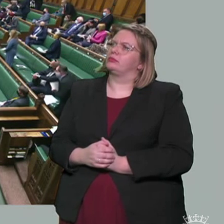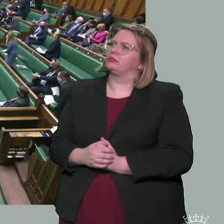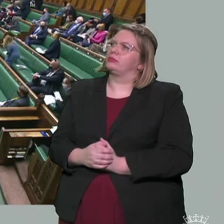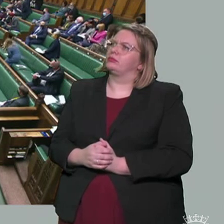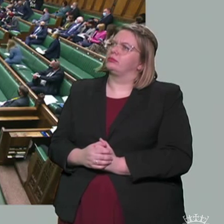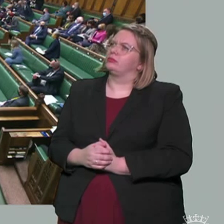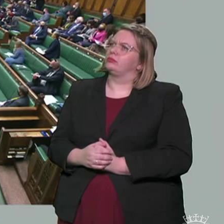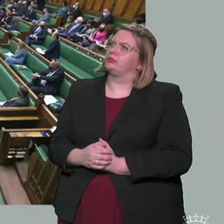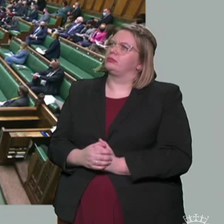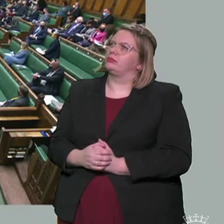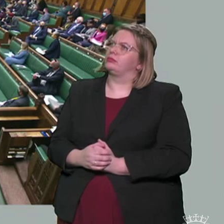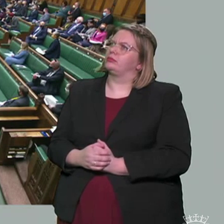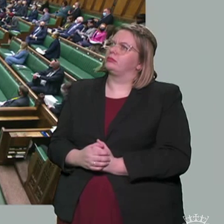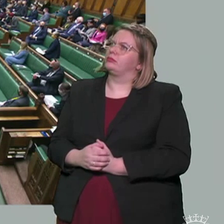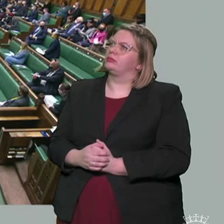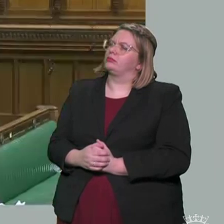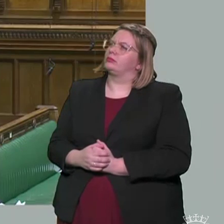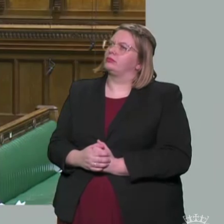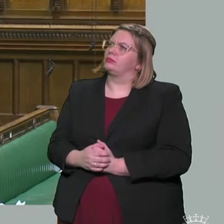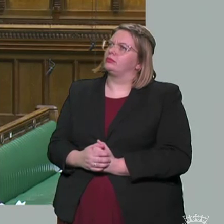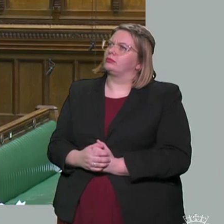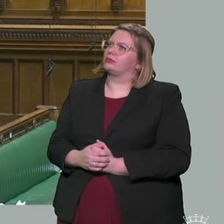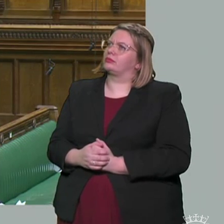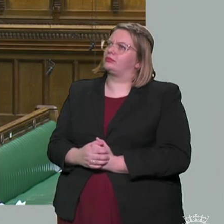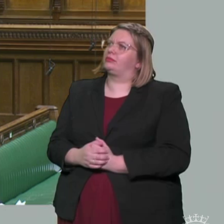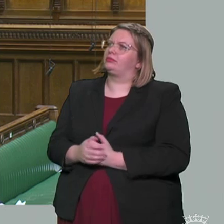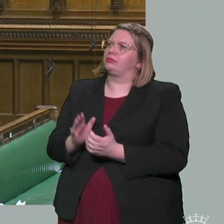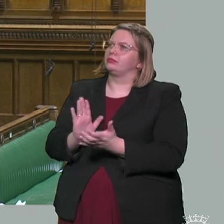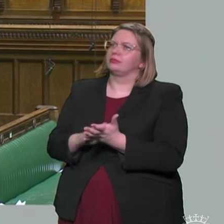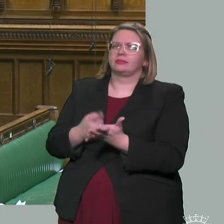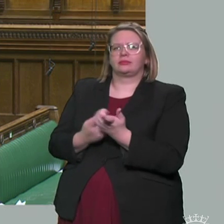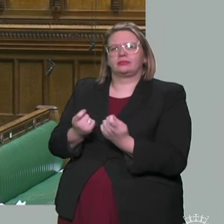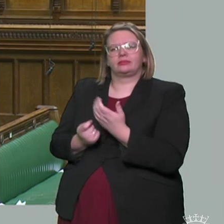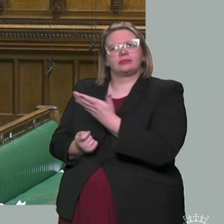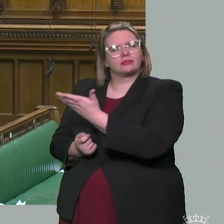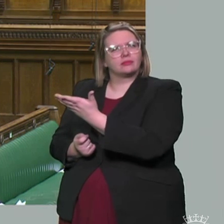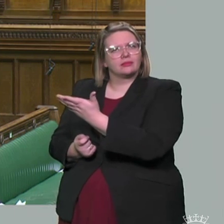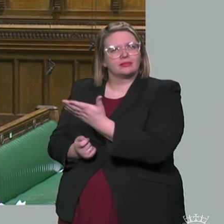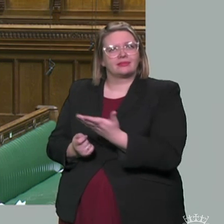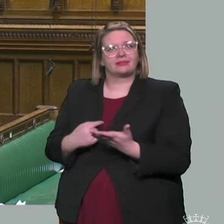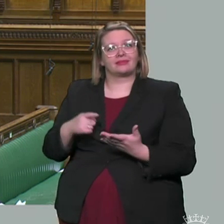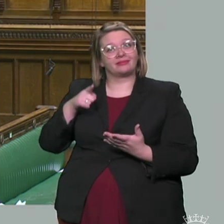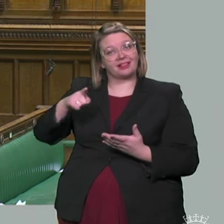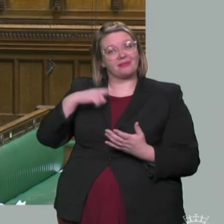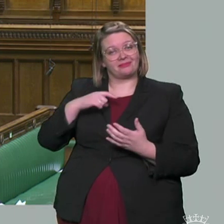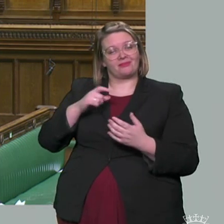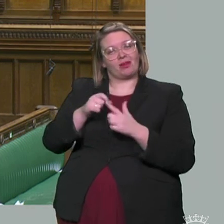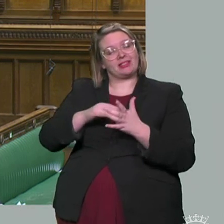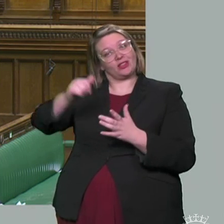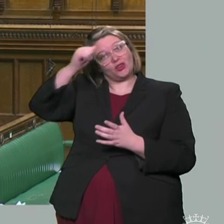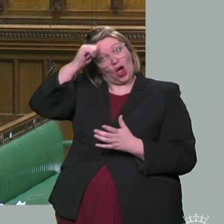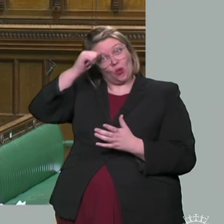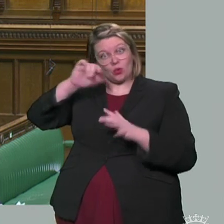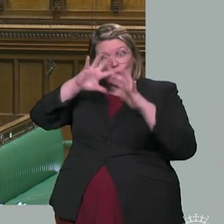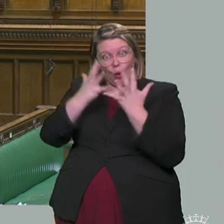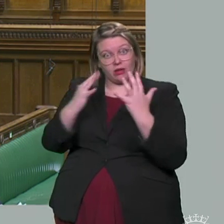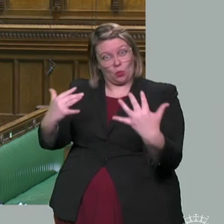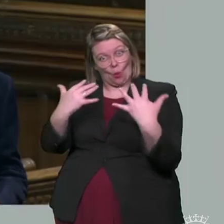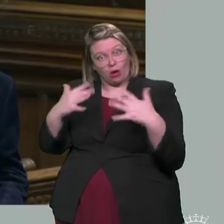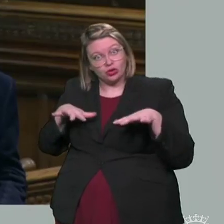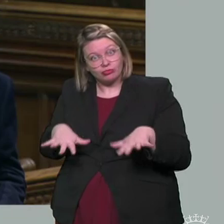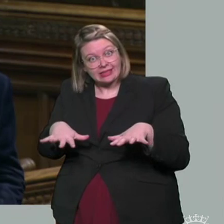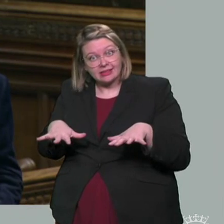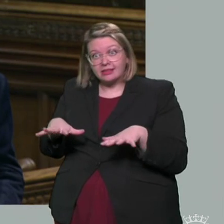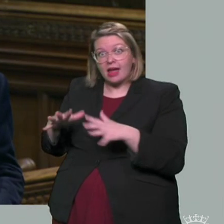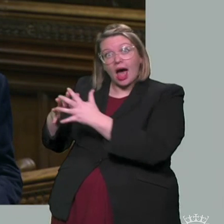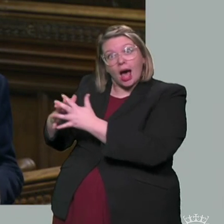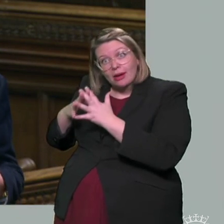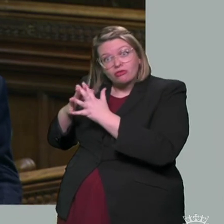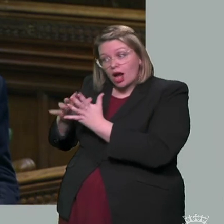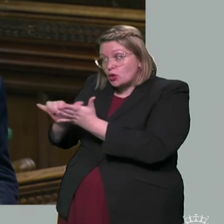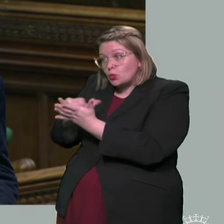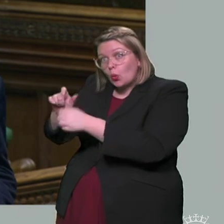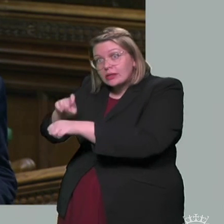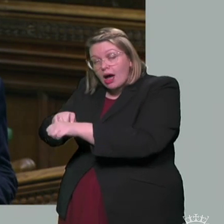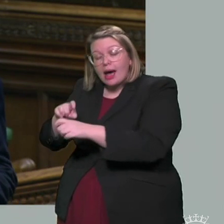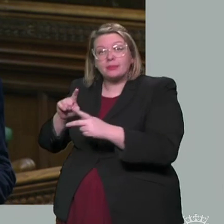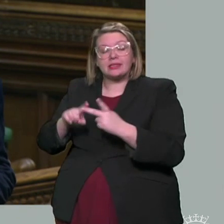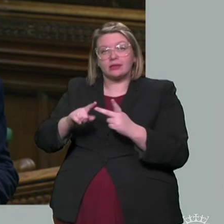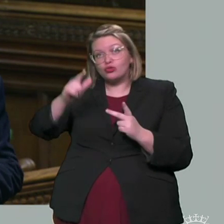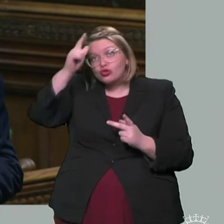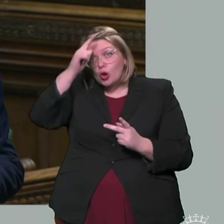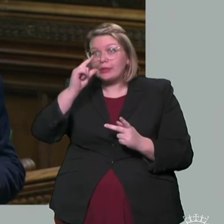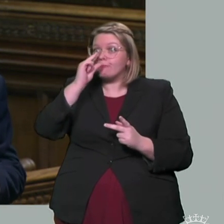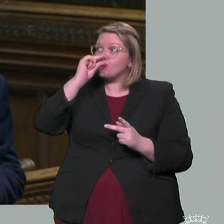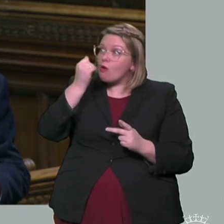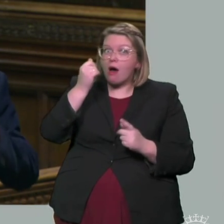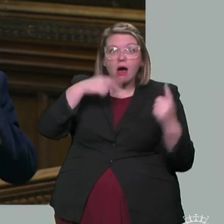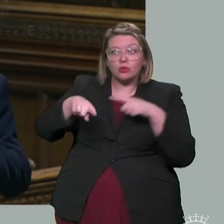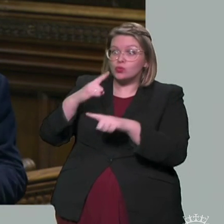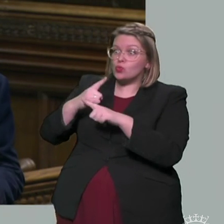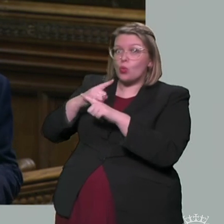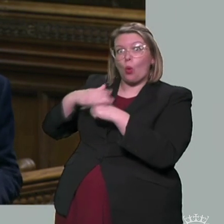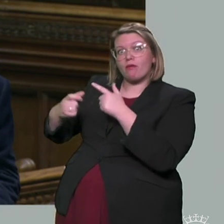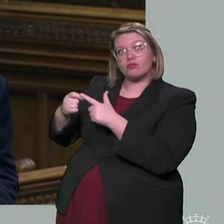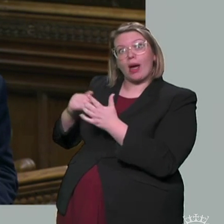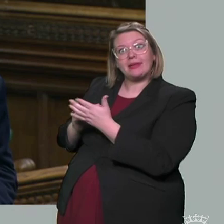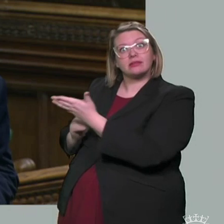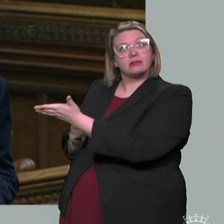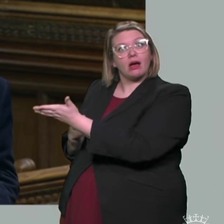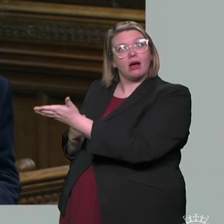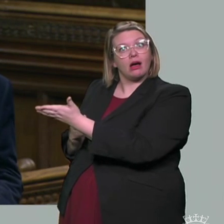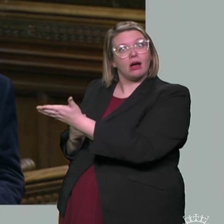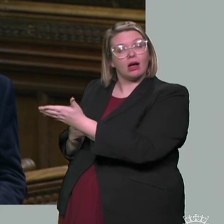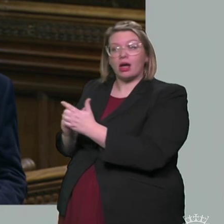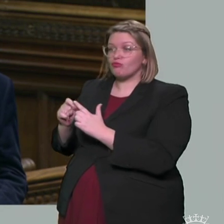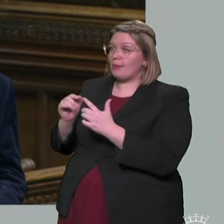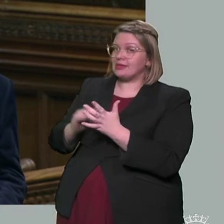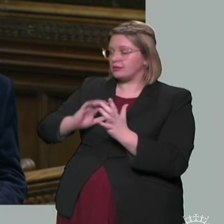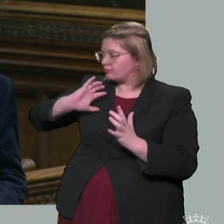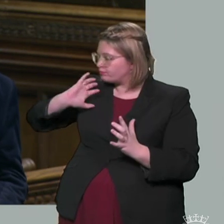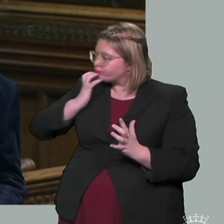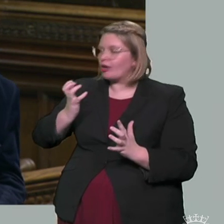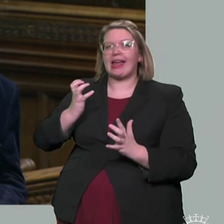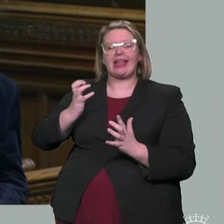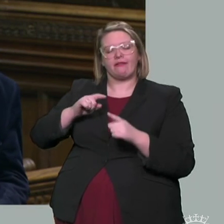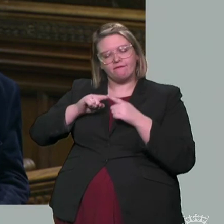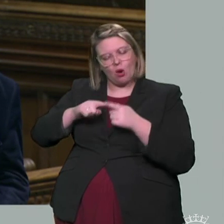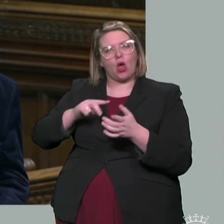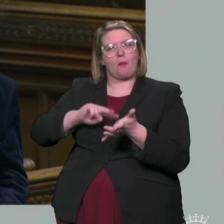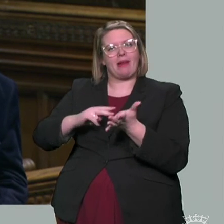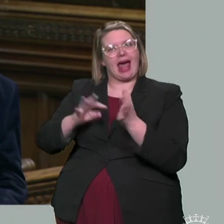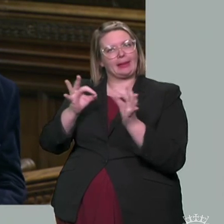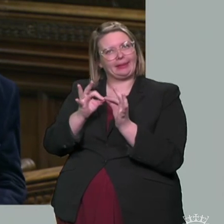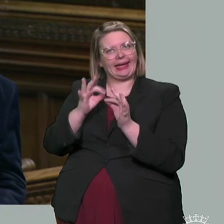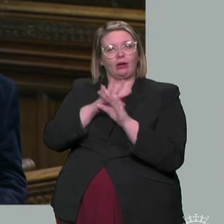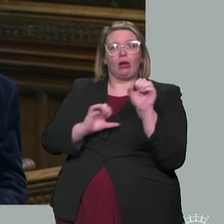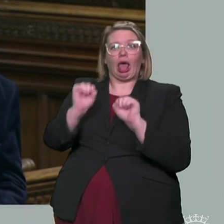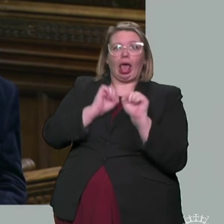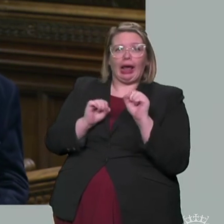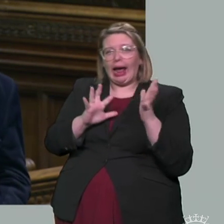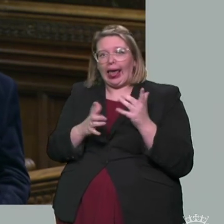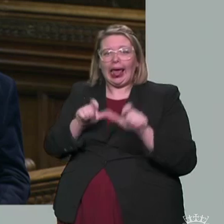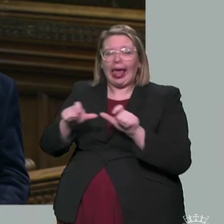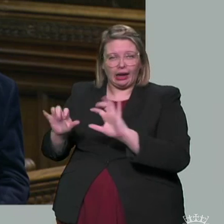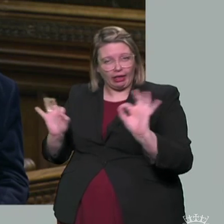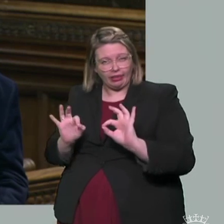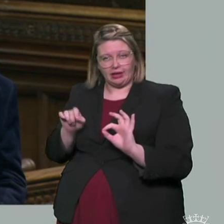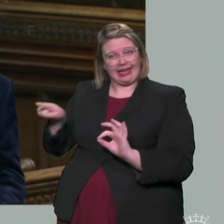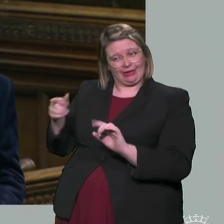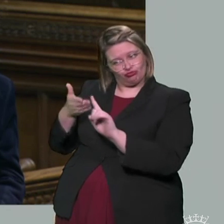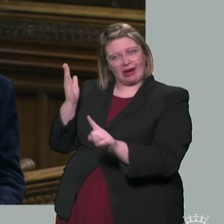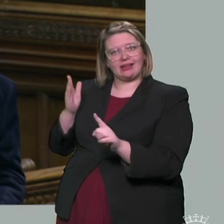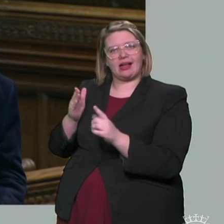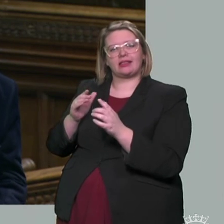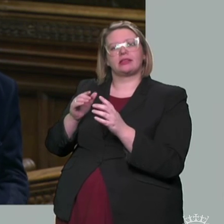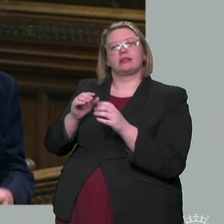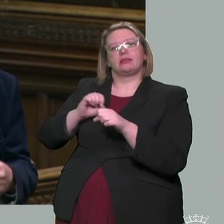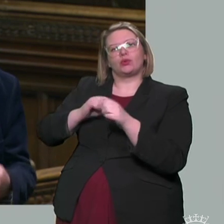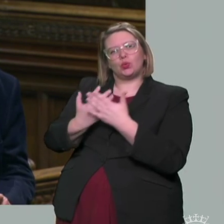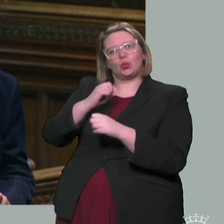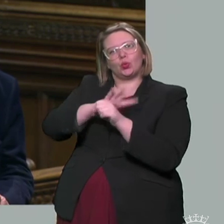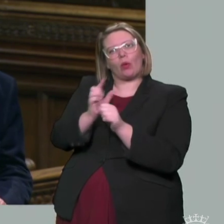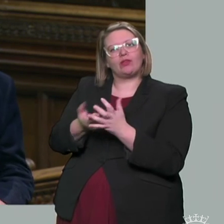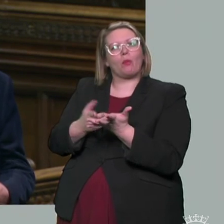Is my right honourable Friend aware that the eyes of the world are literally upon us, with The New York Times and newspapers in France, Germany and Israel, among others, talking about the Prime Minister’s bold initiative in sticking to plan B and recognising that omicron is less serious than previous variants?